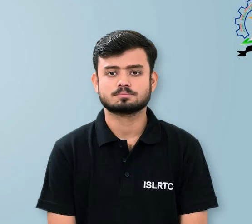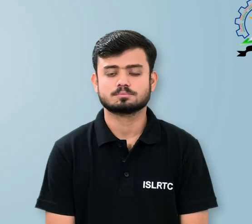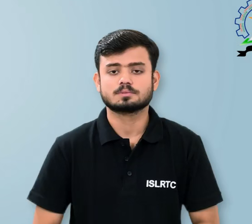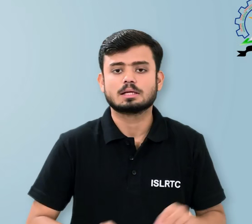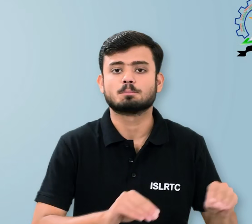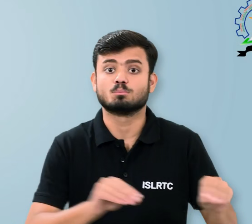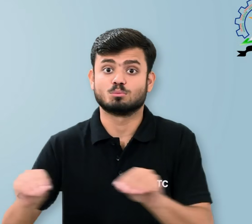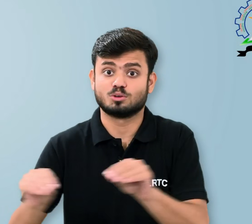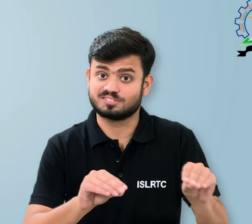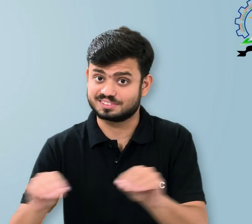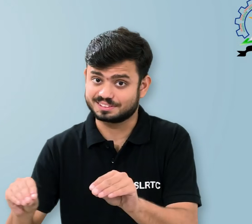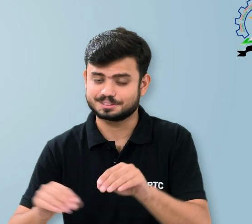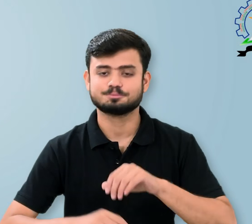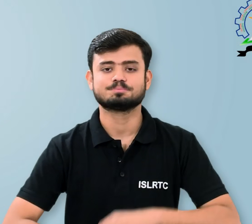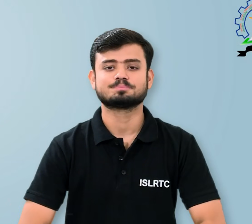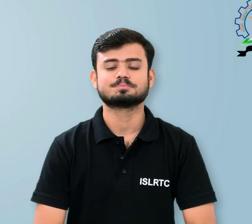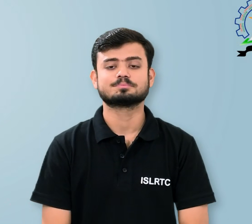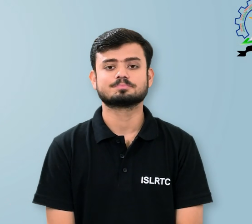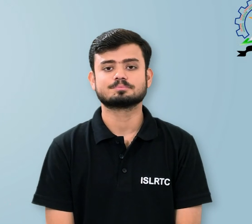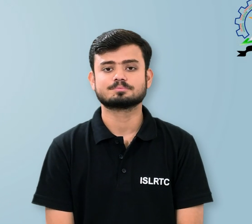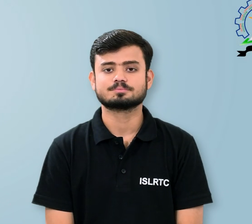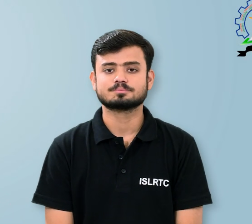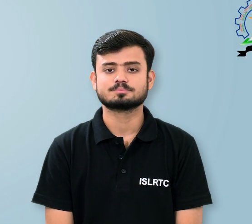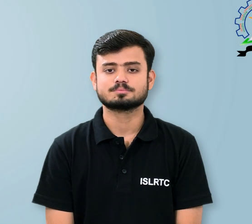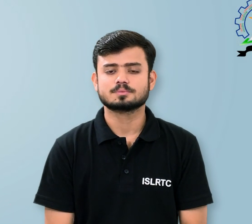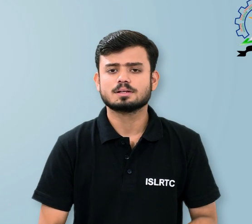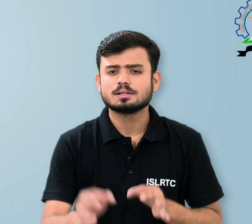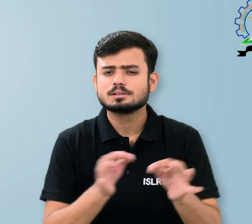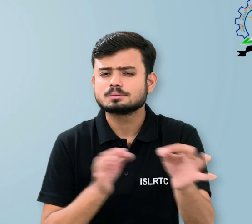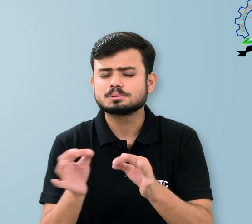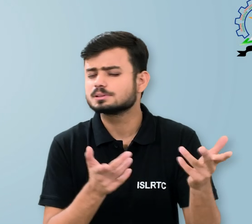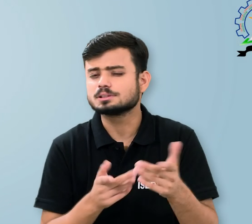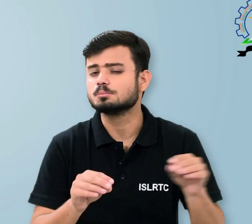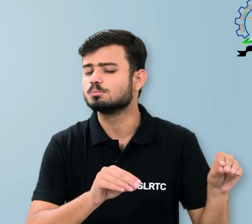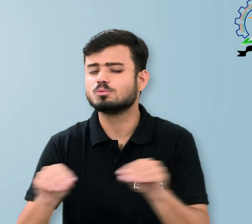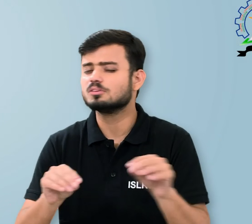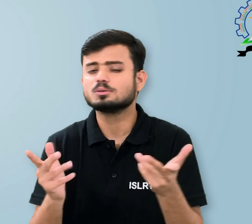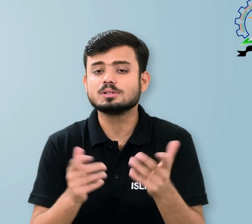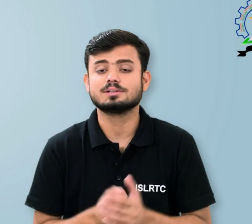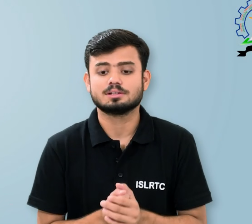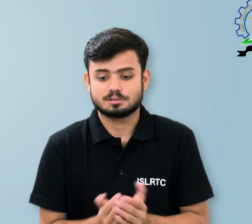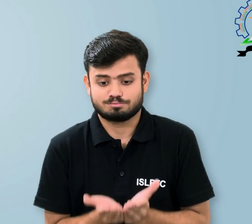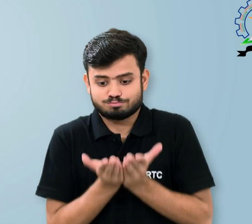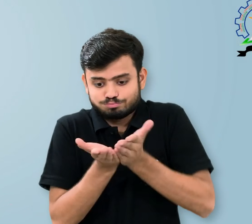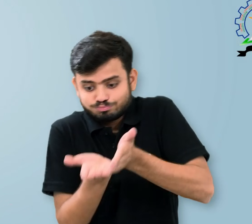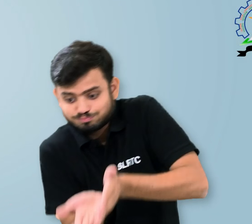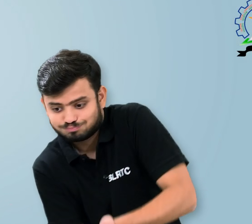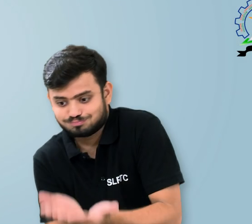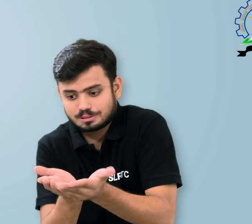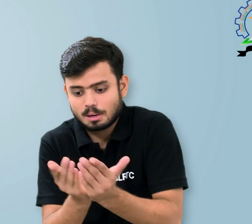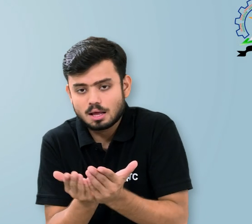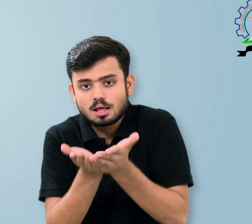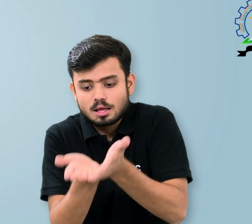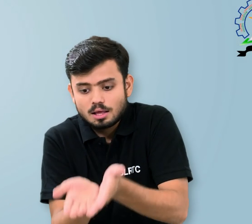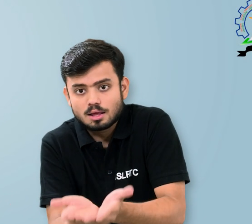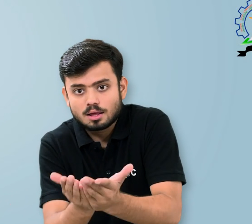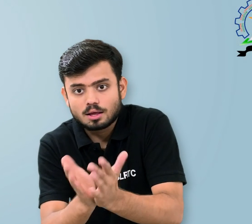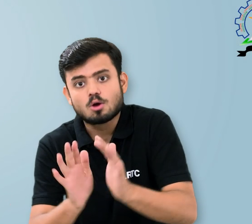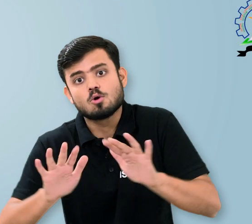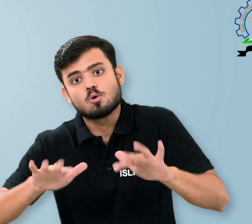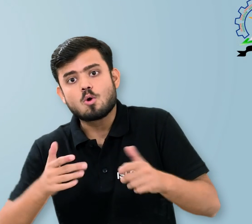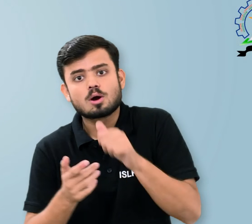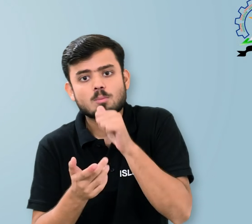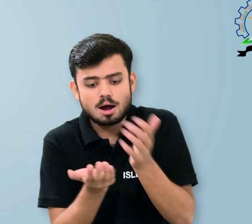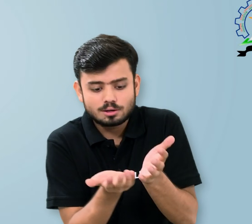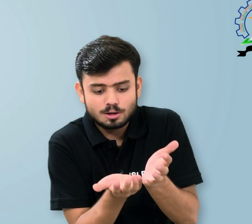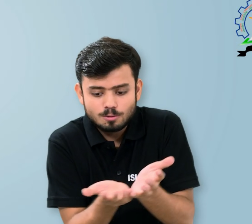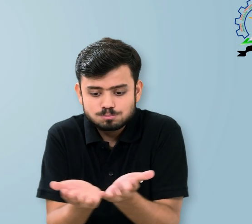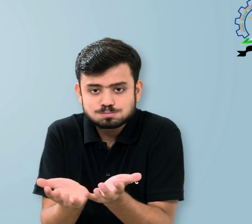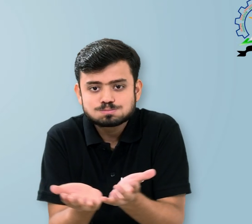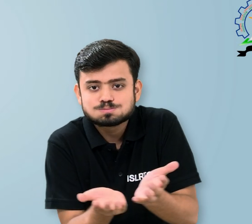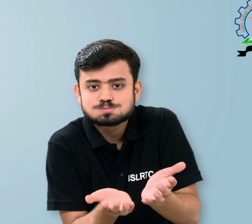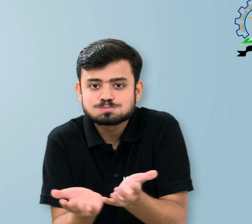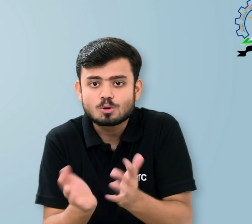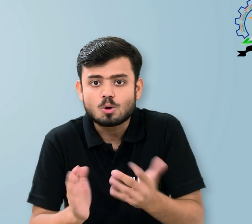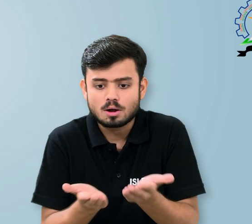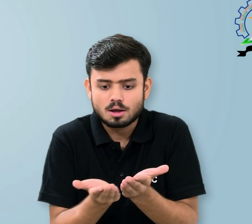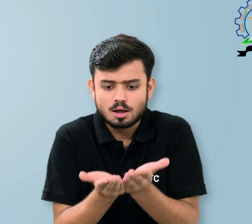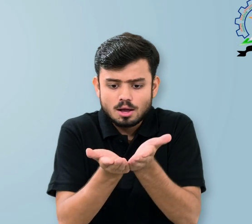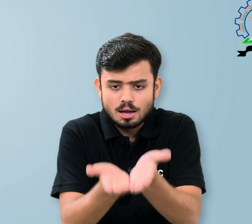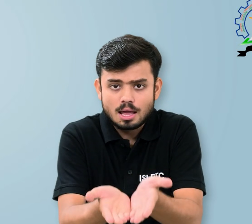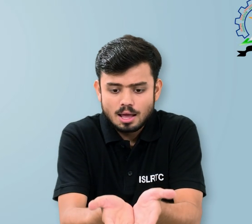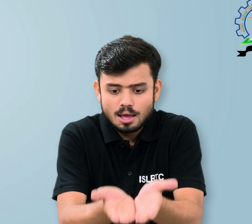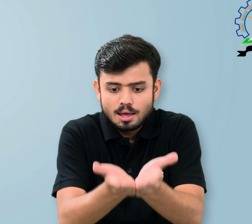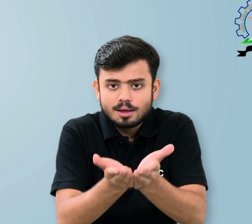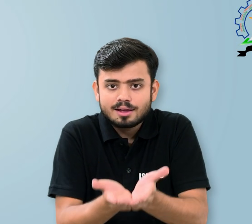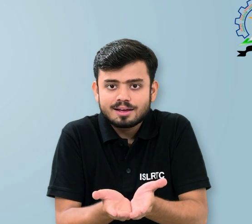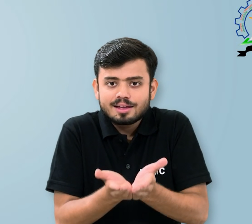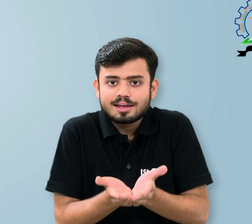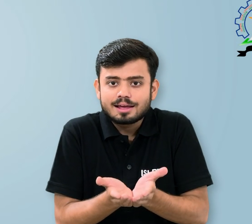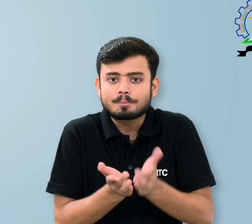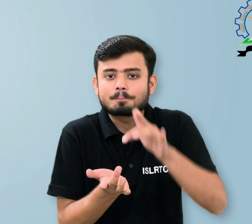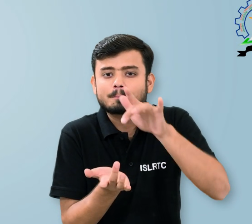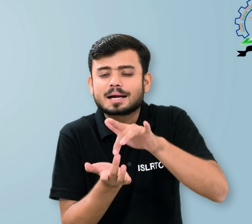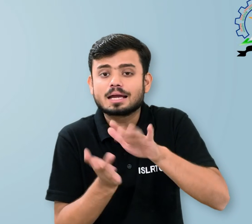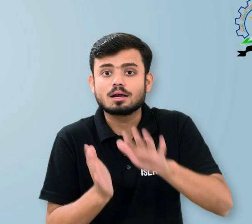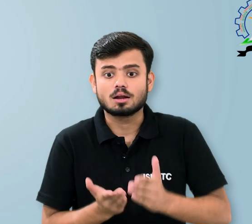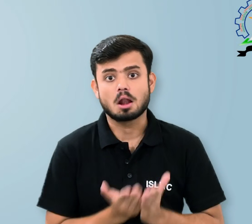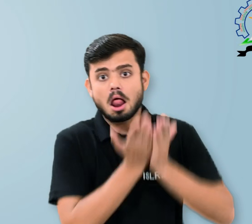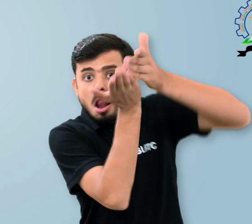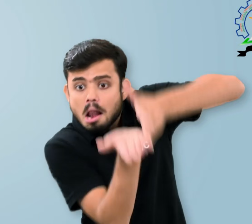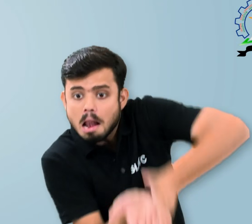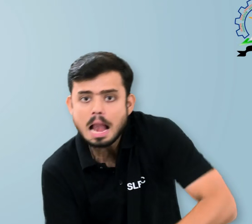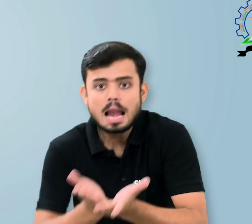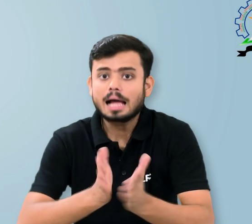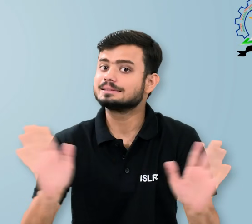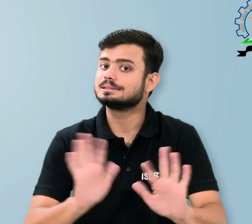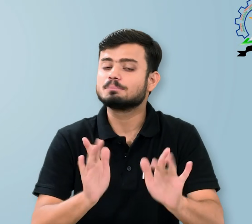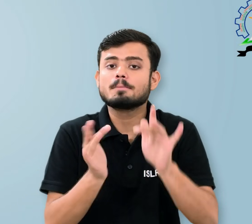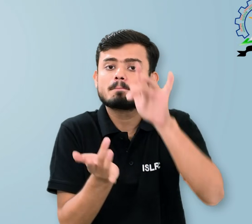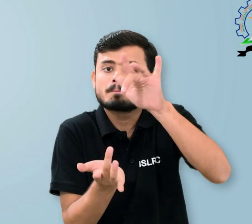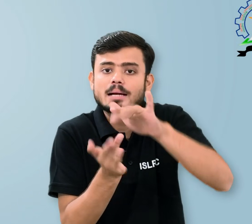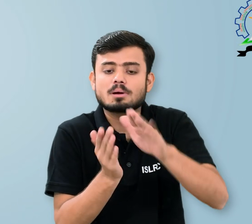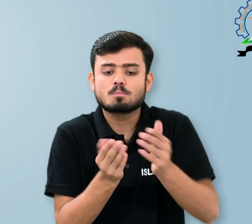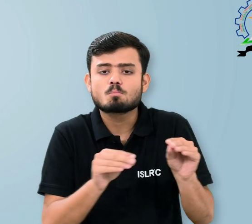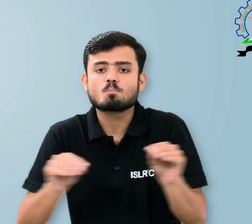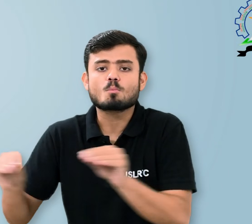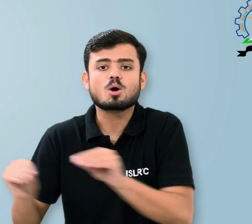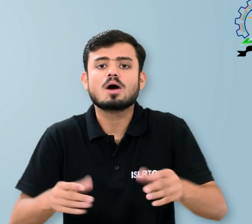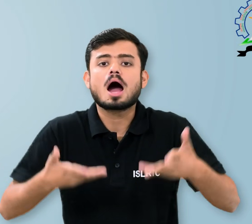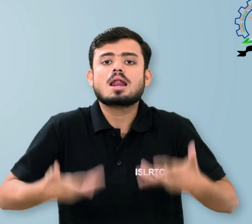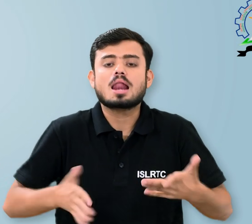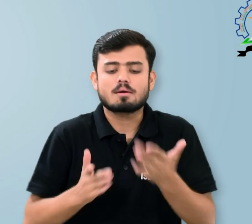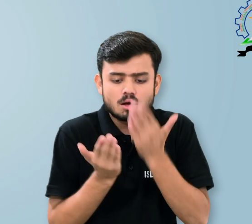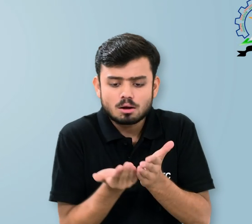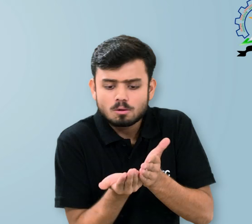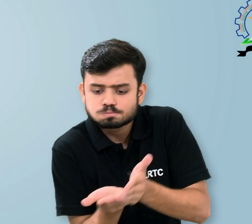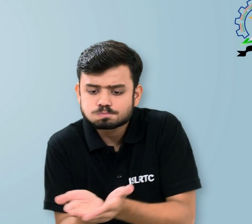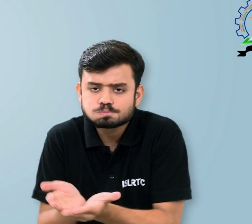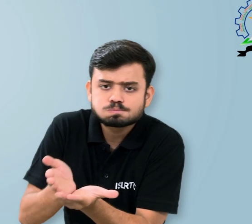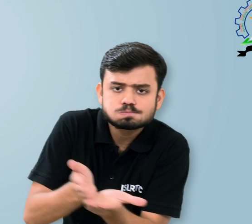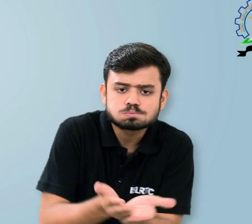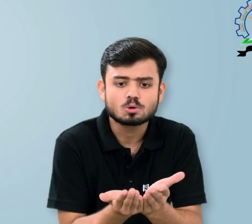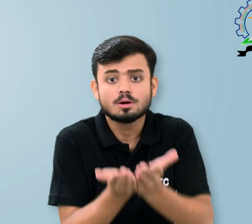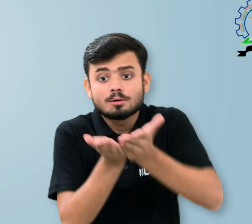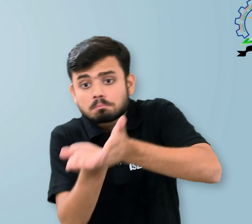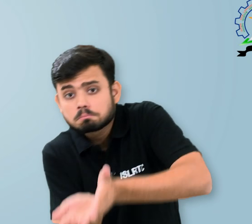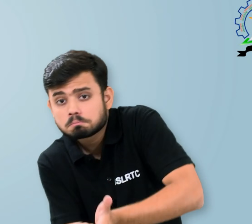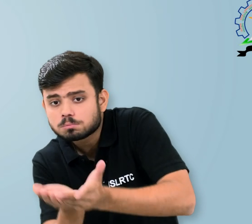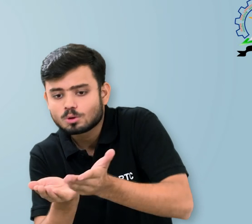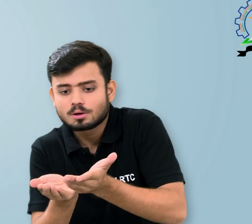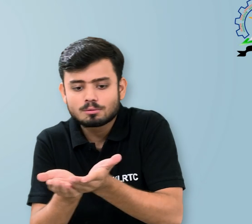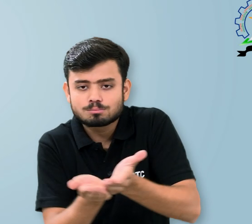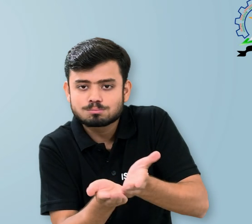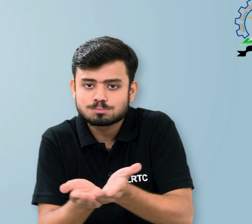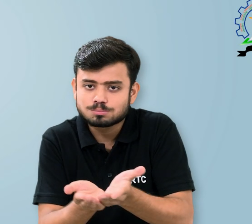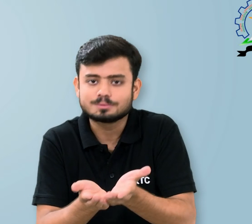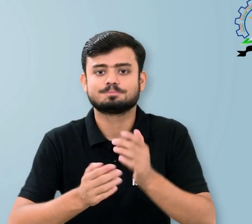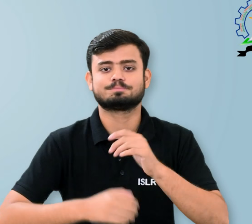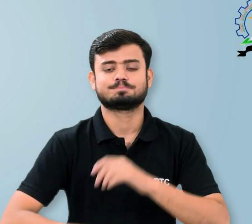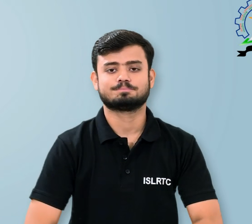Rhythm (Movement) Rhythm is a regular movement. For Example The rhythm of a boat rocking in the water lulled him to sleep.